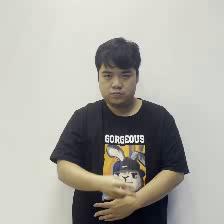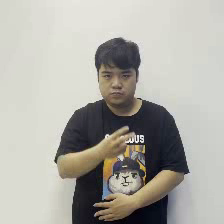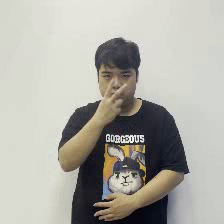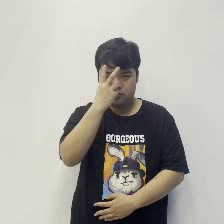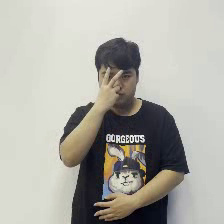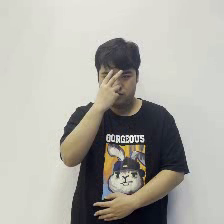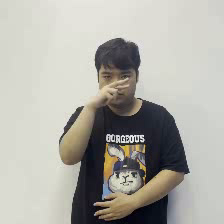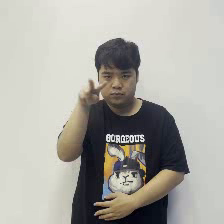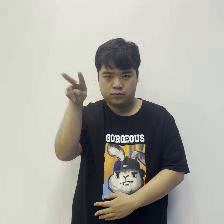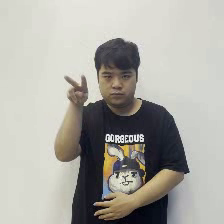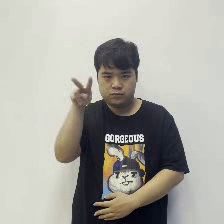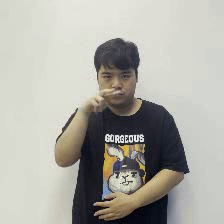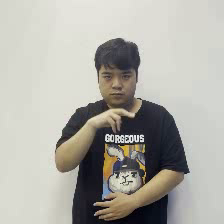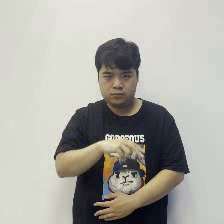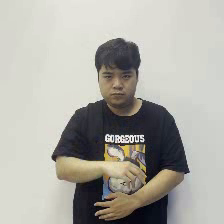Nhìn